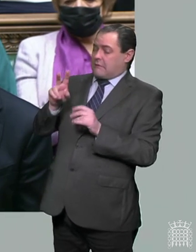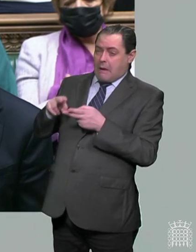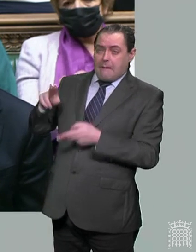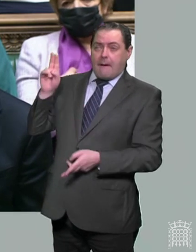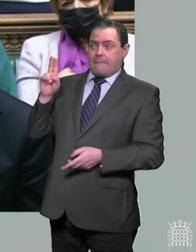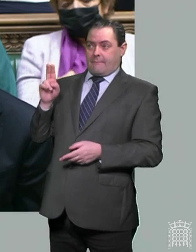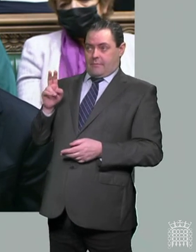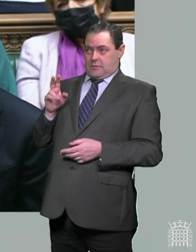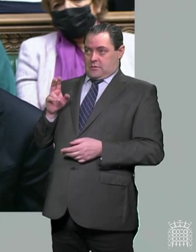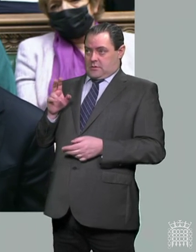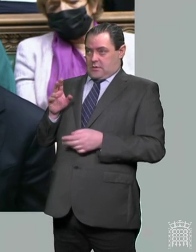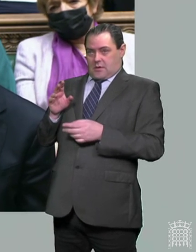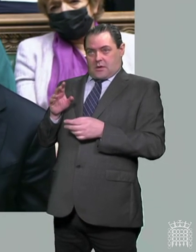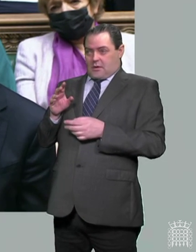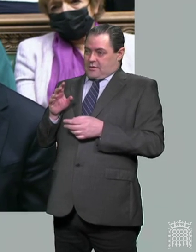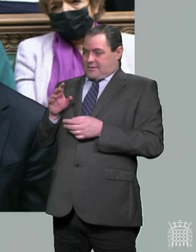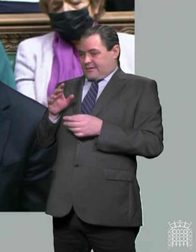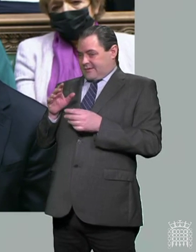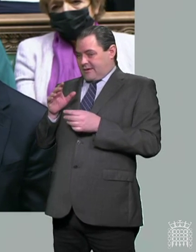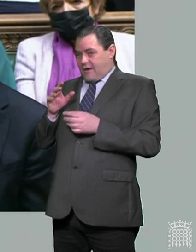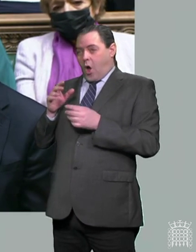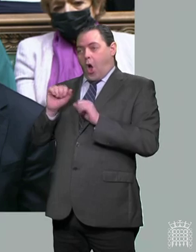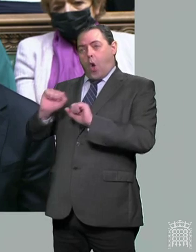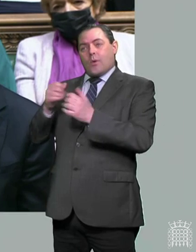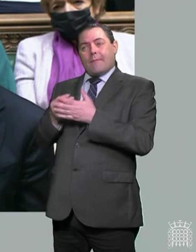Bribing people with their own money is no plan.